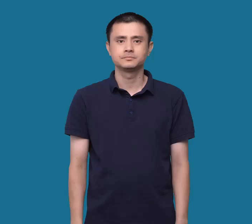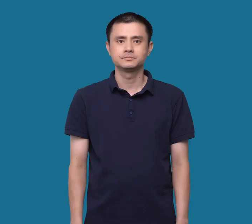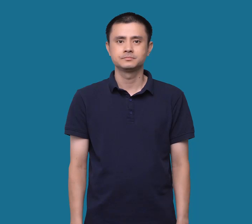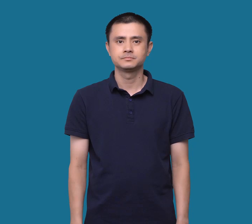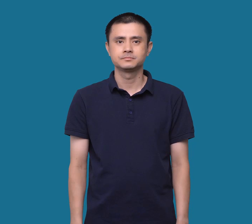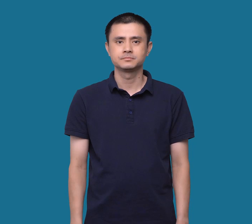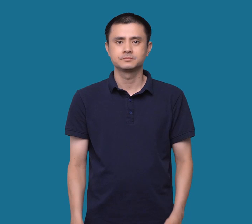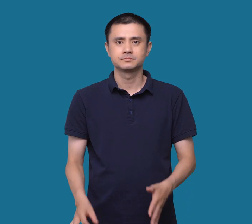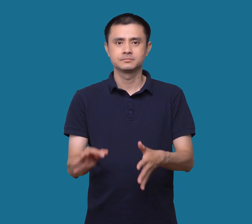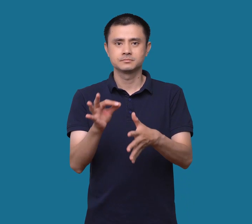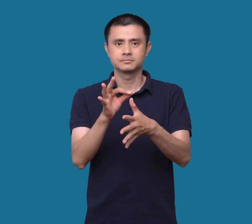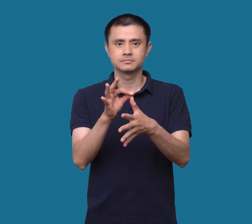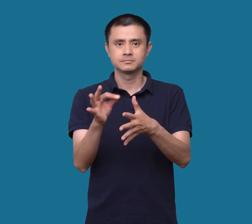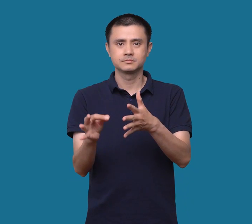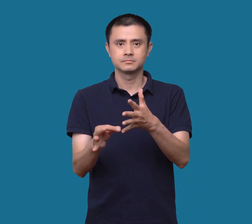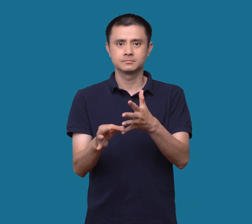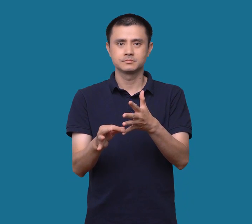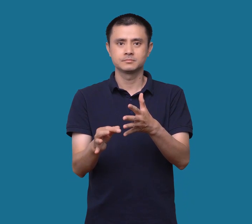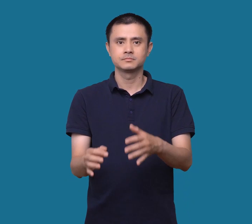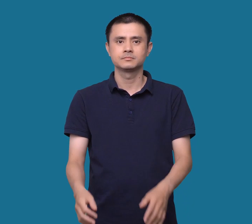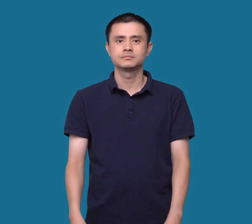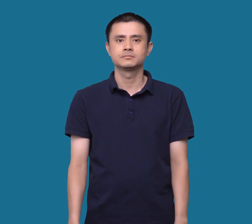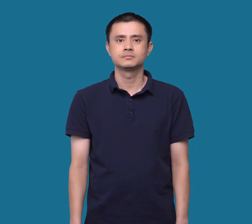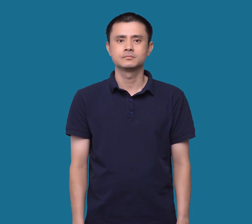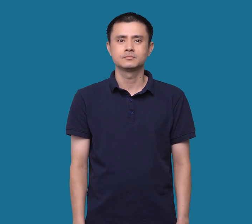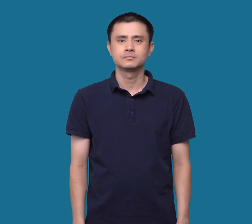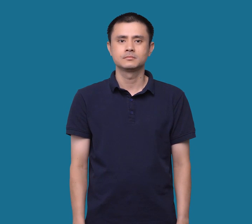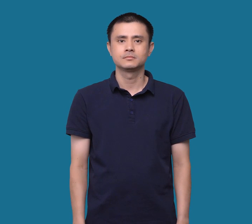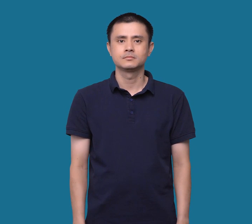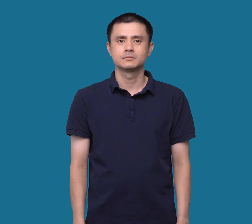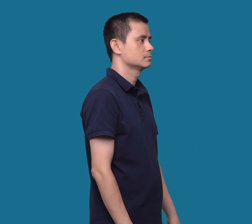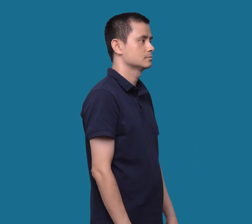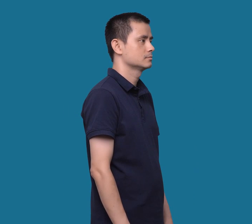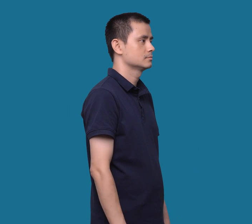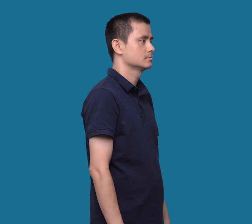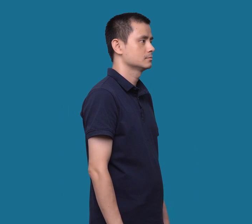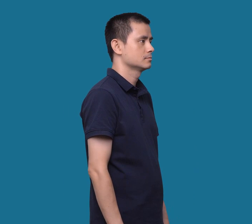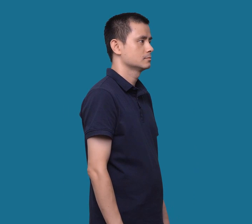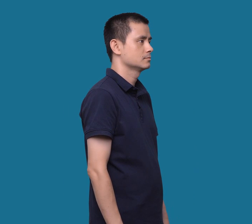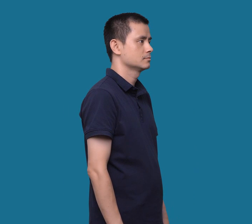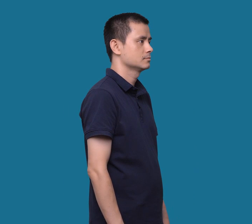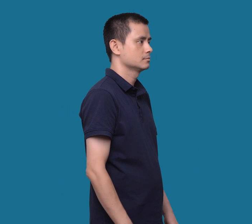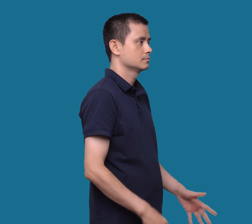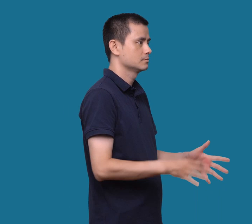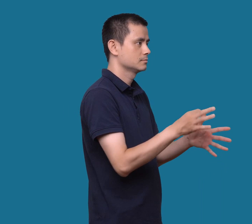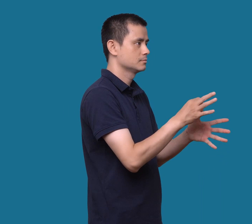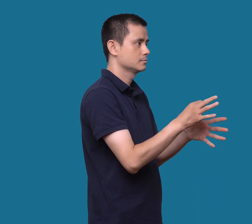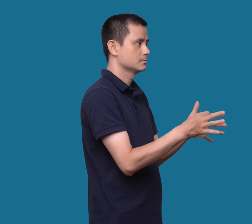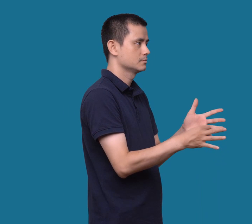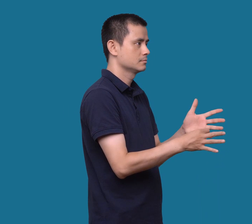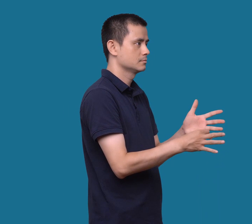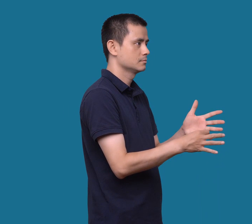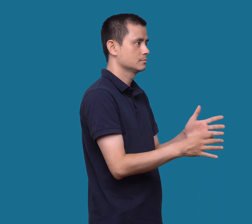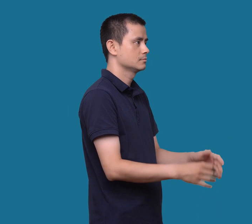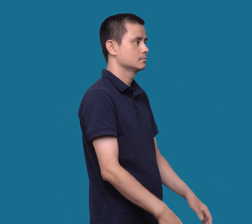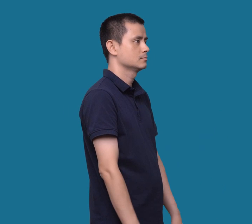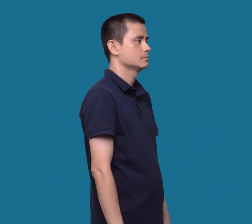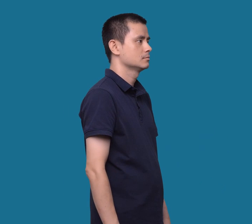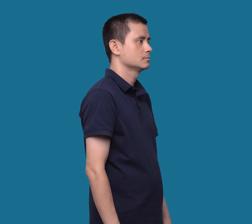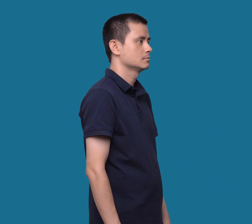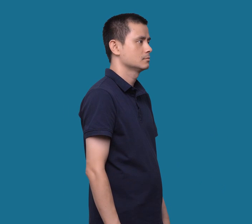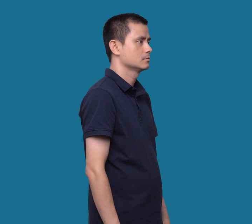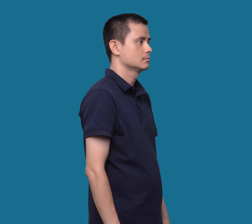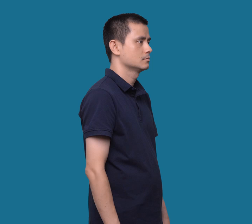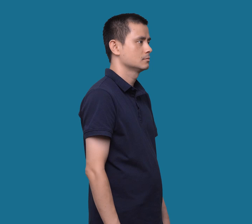trường hợp